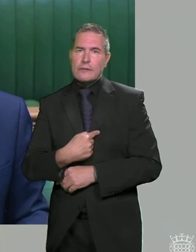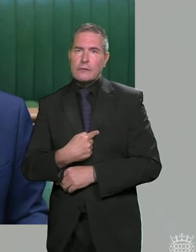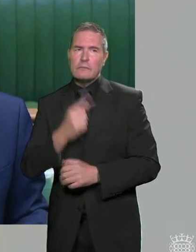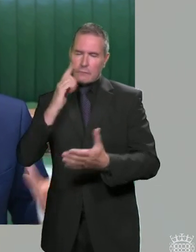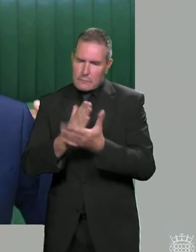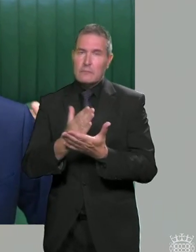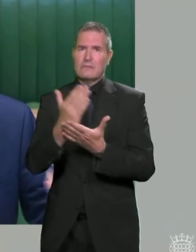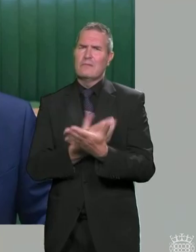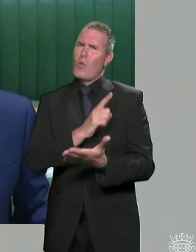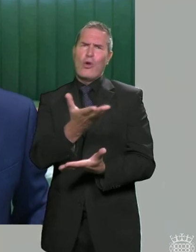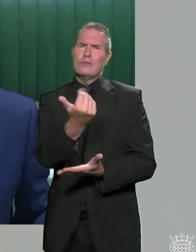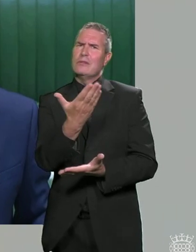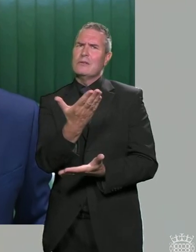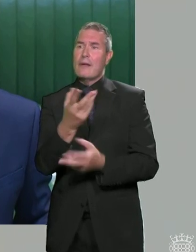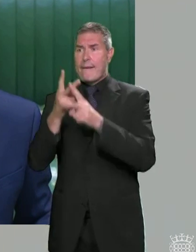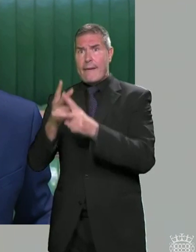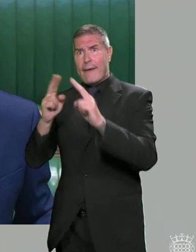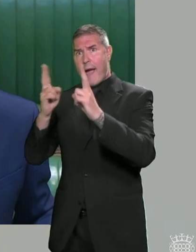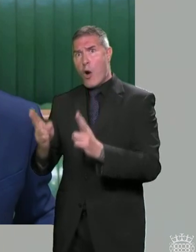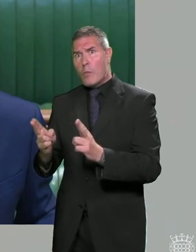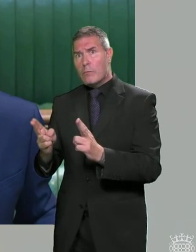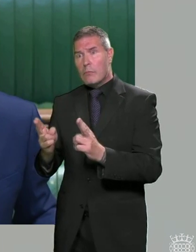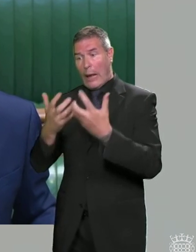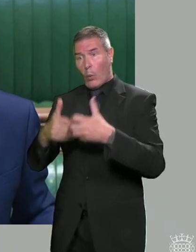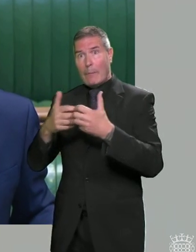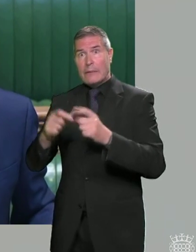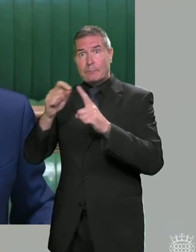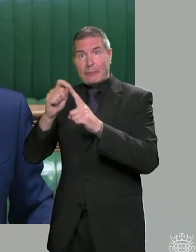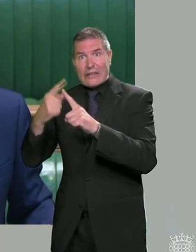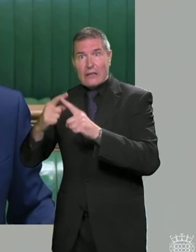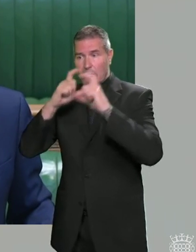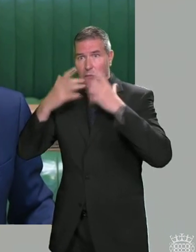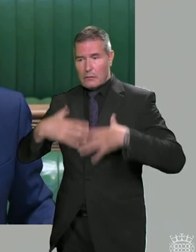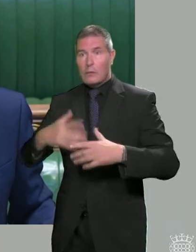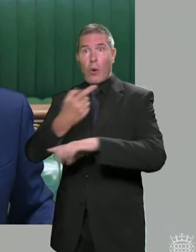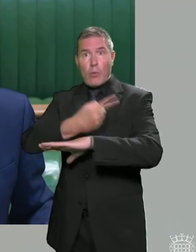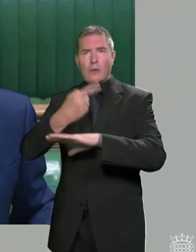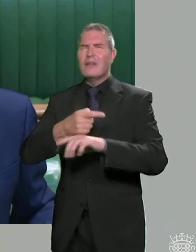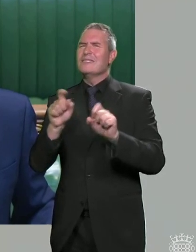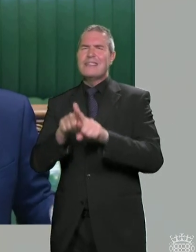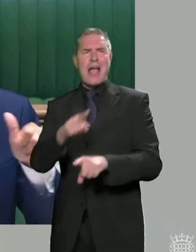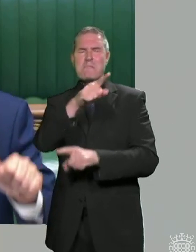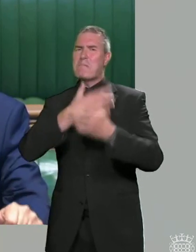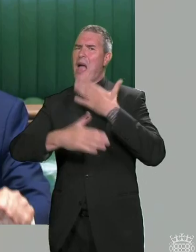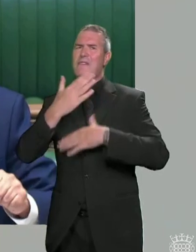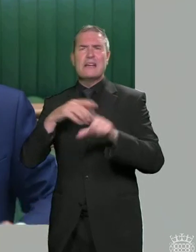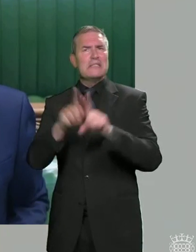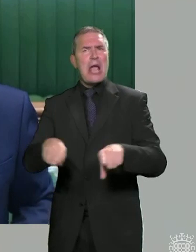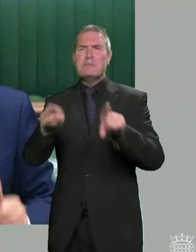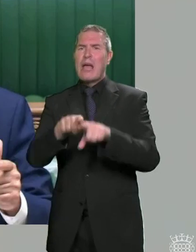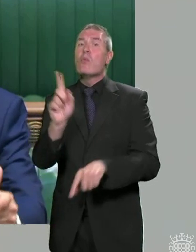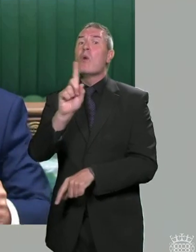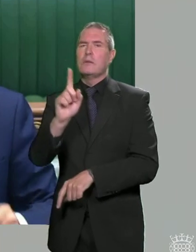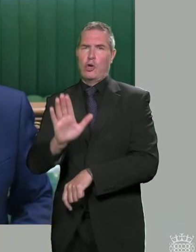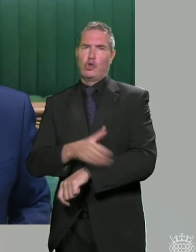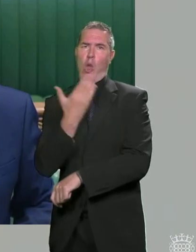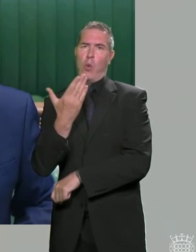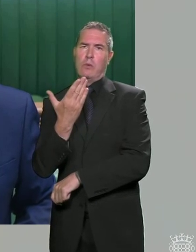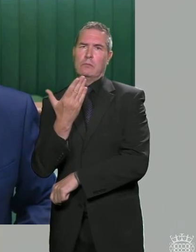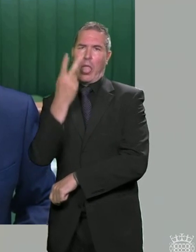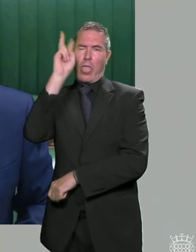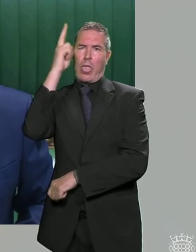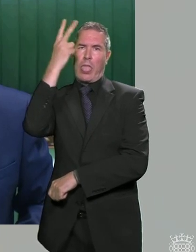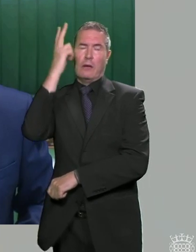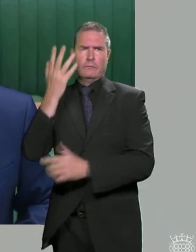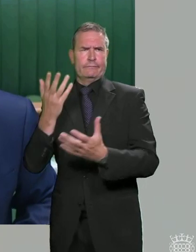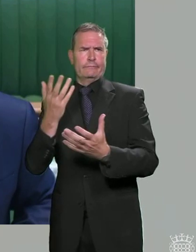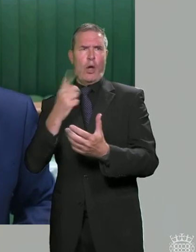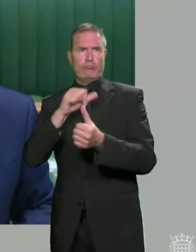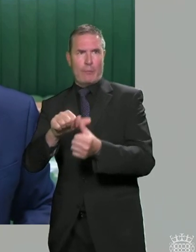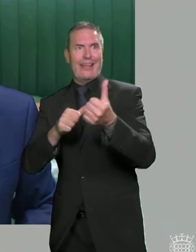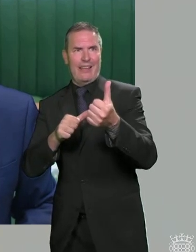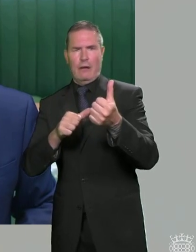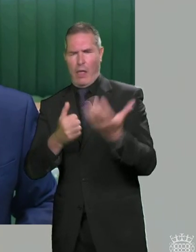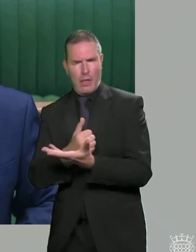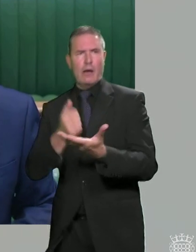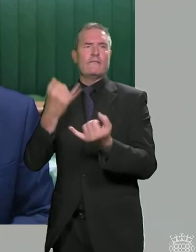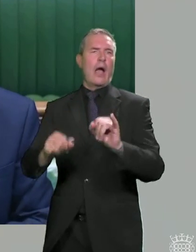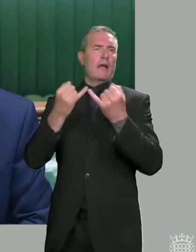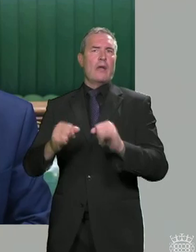When it comes to care homes, protective equipment or borders, we see the same pattern from this Prime Minister—too slow, too indecisive, over-promising, under-delivering.